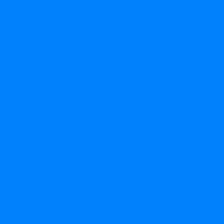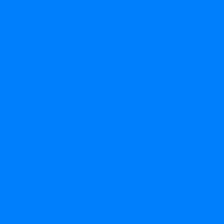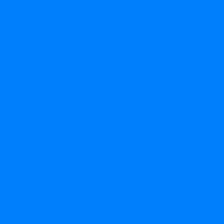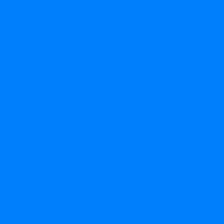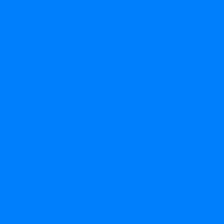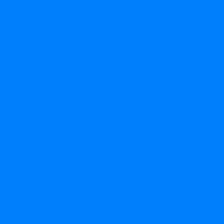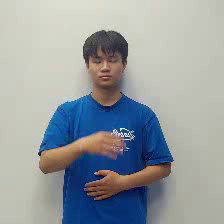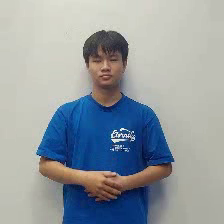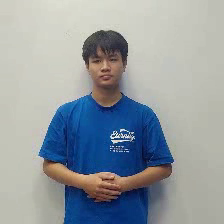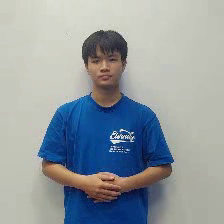Ăn